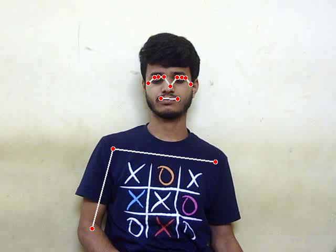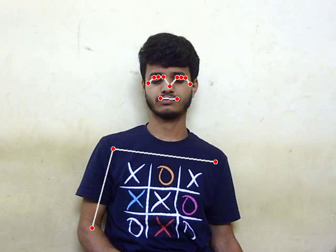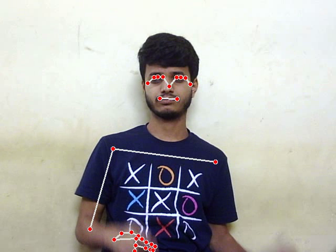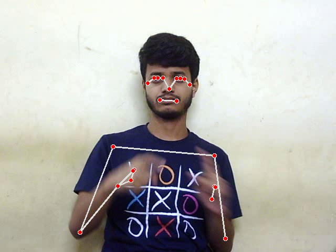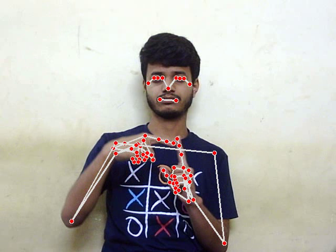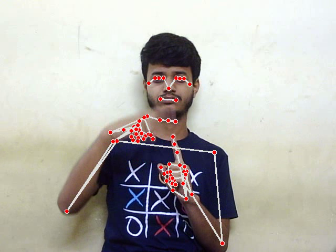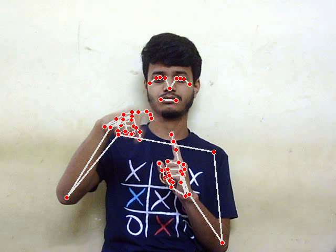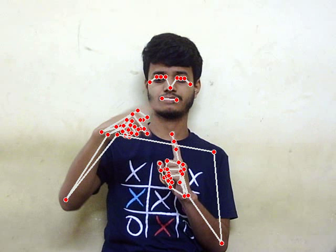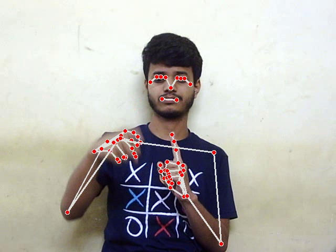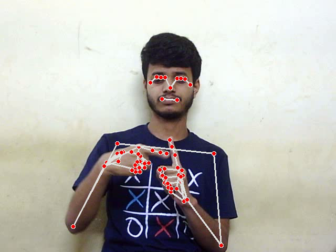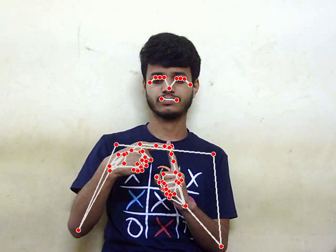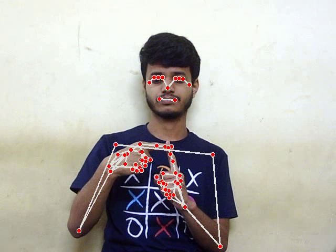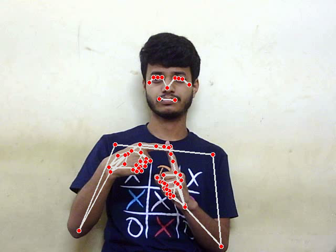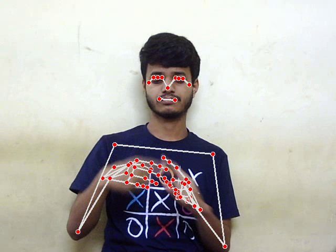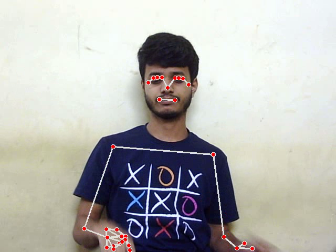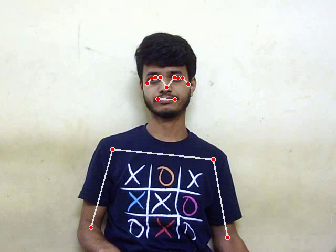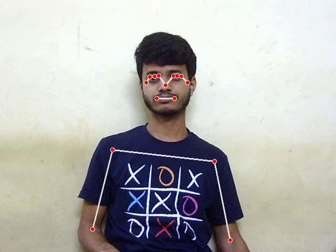when